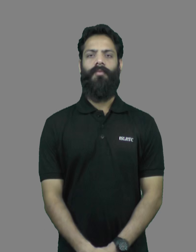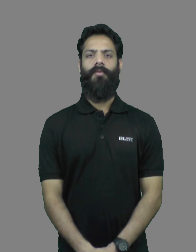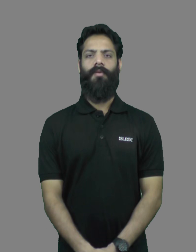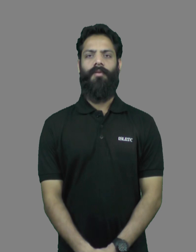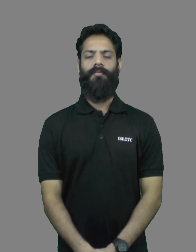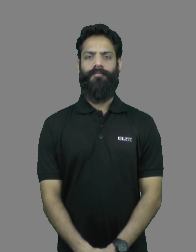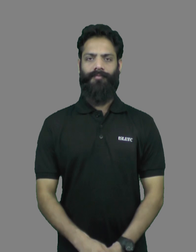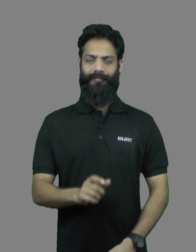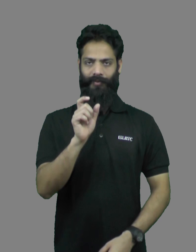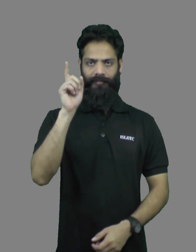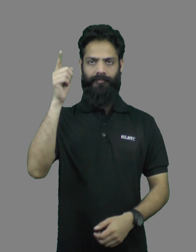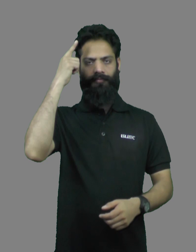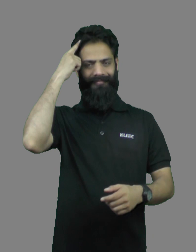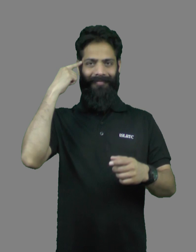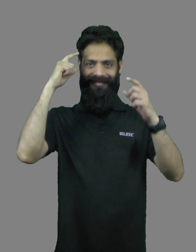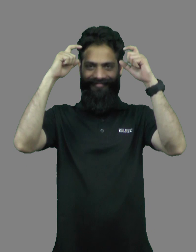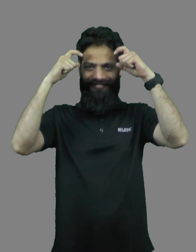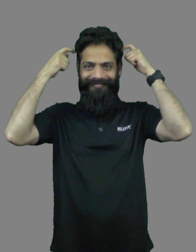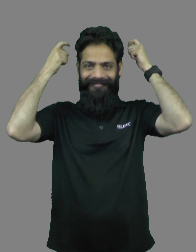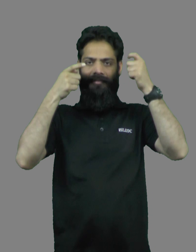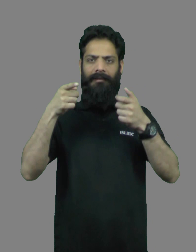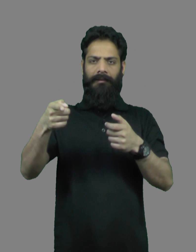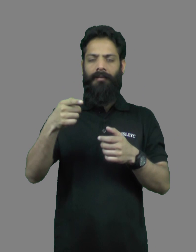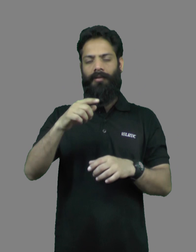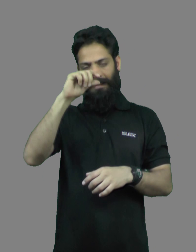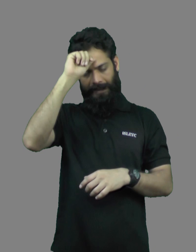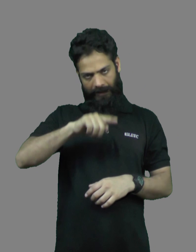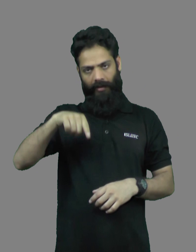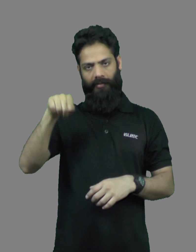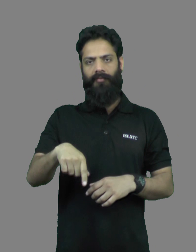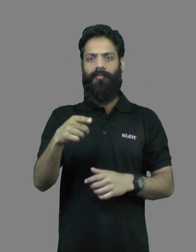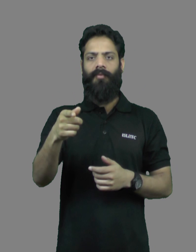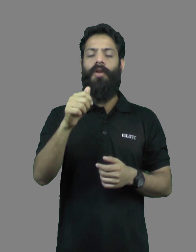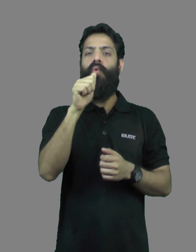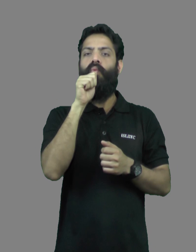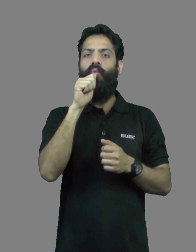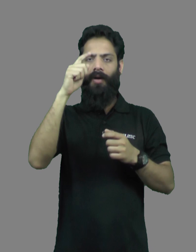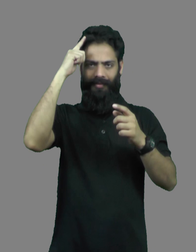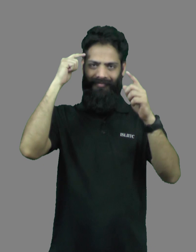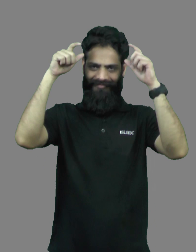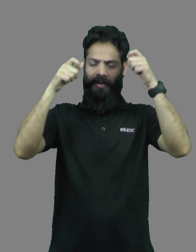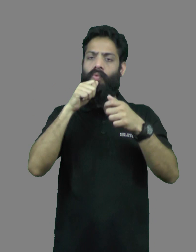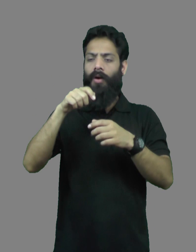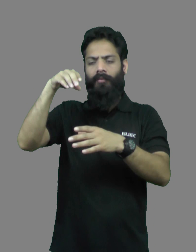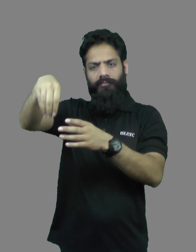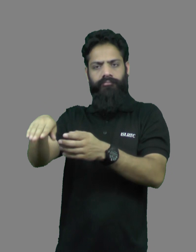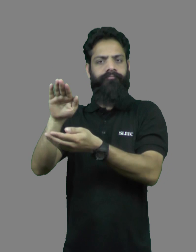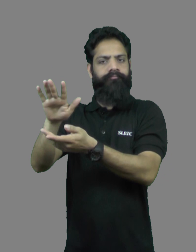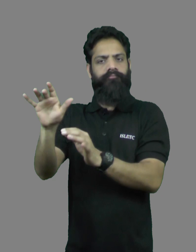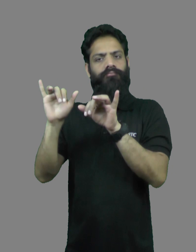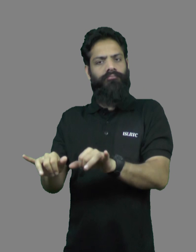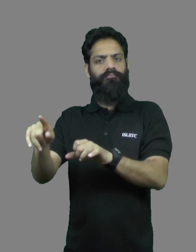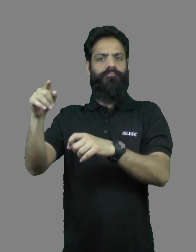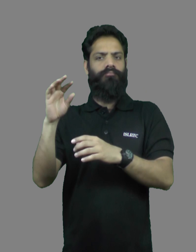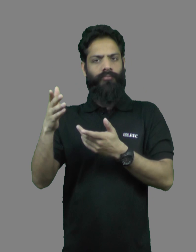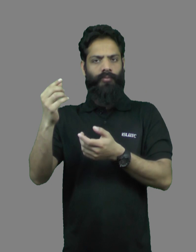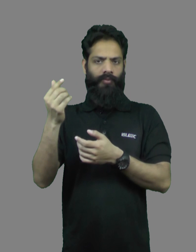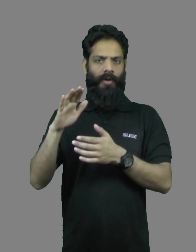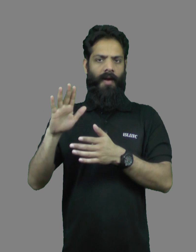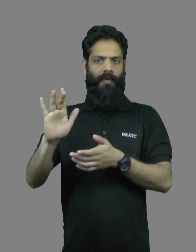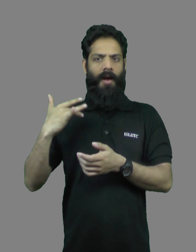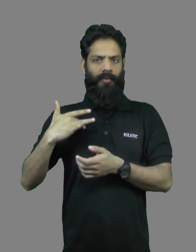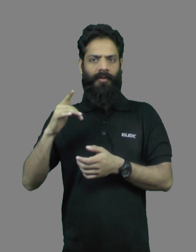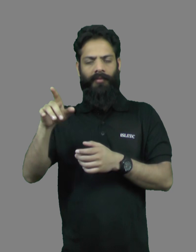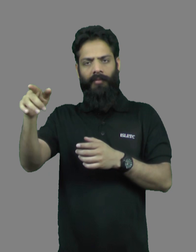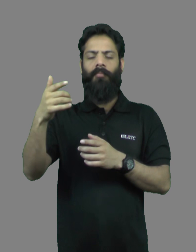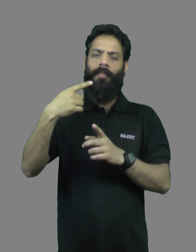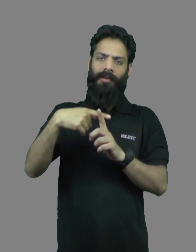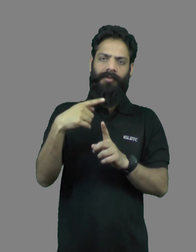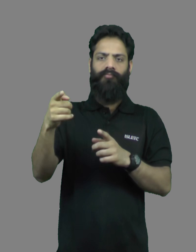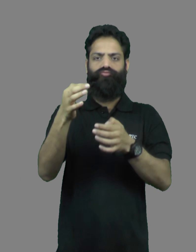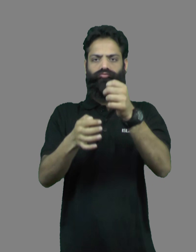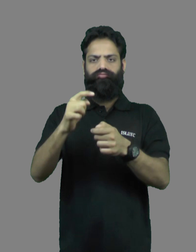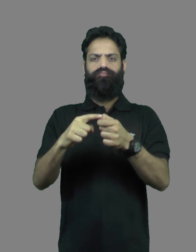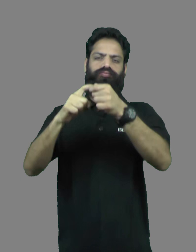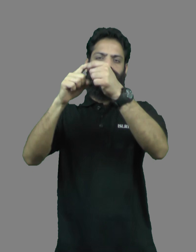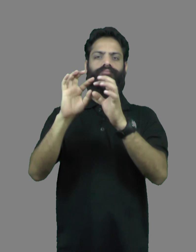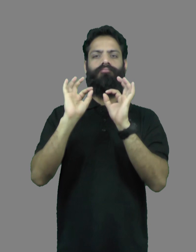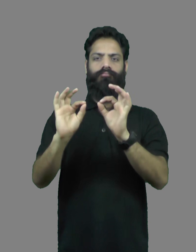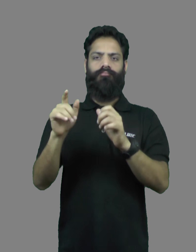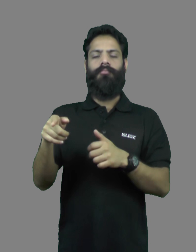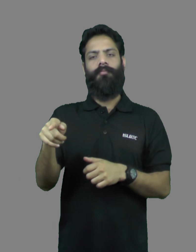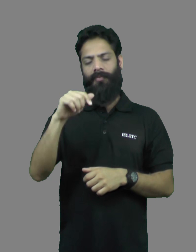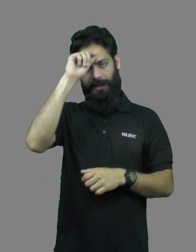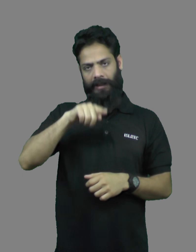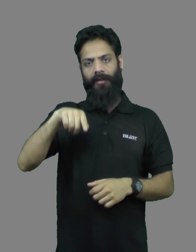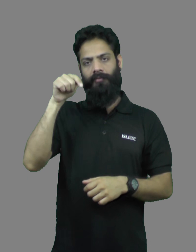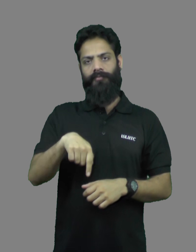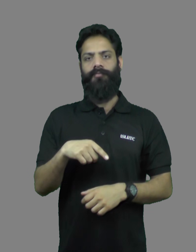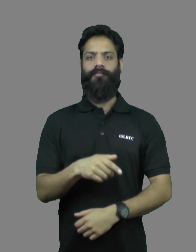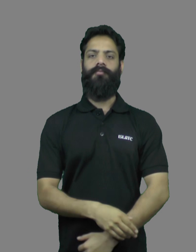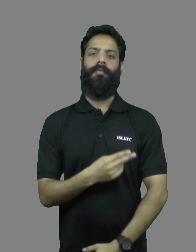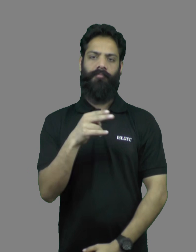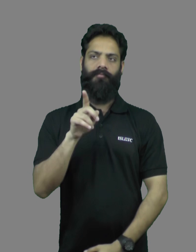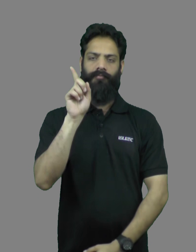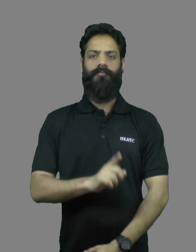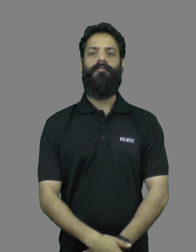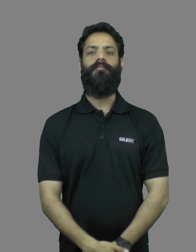Water Indigenous Buffalow